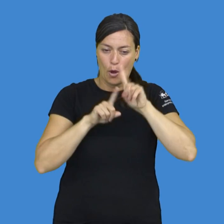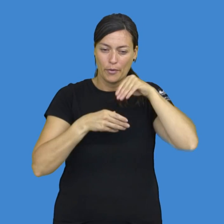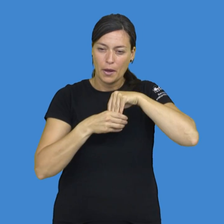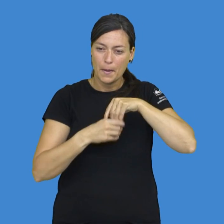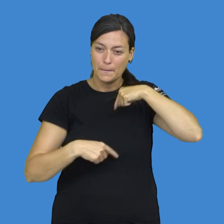dentro